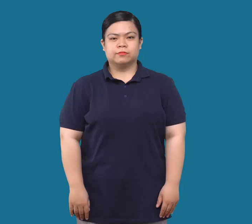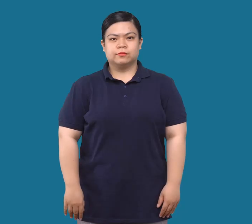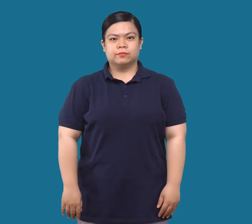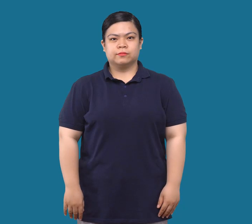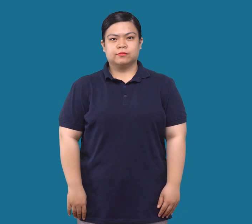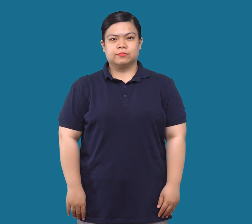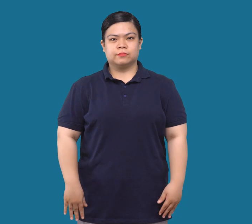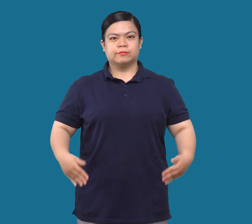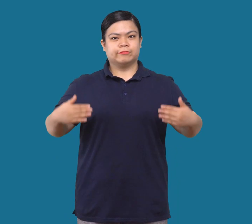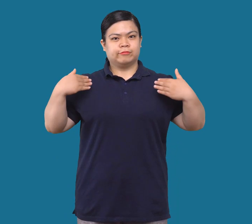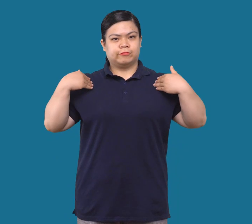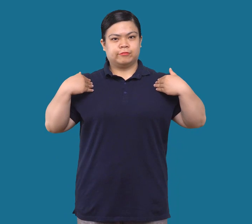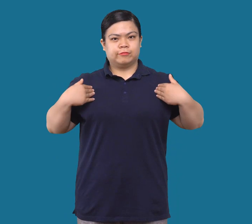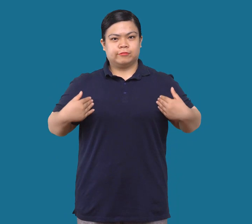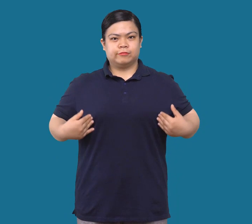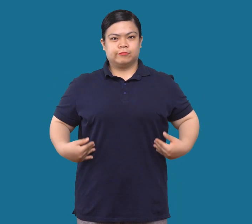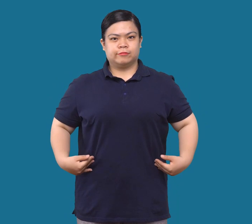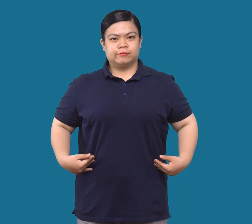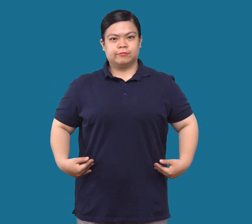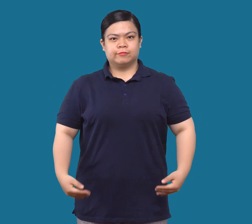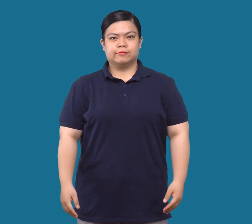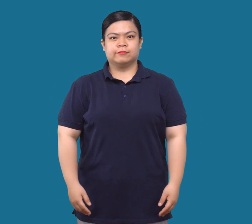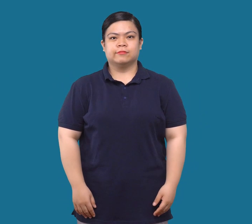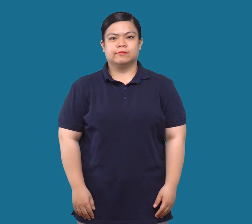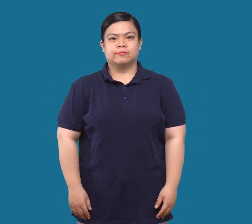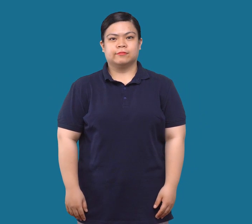thân hình